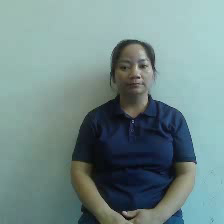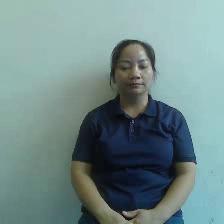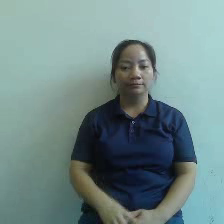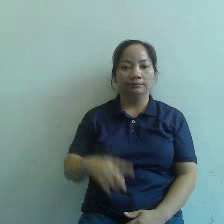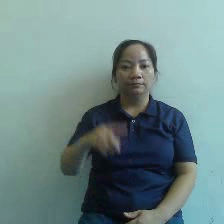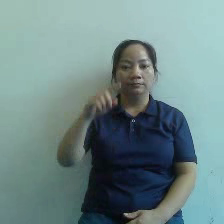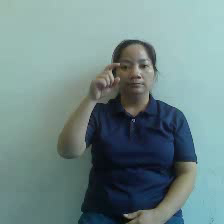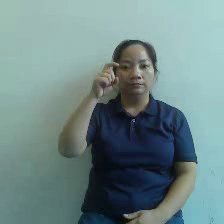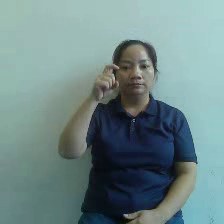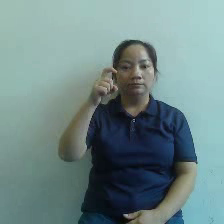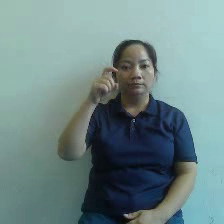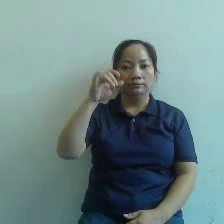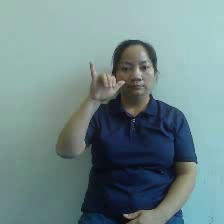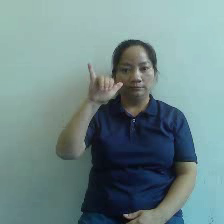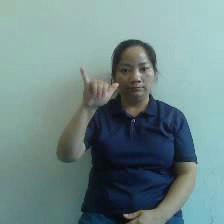Đồng ý